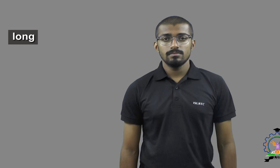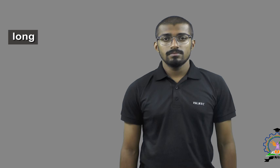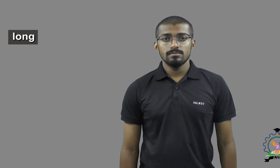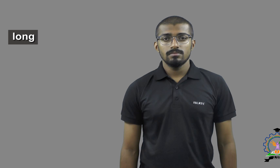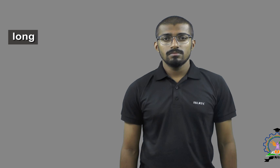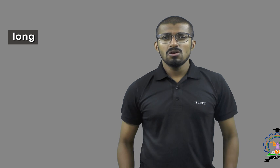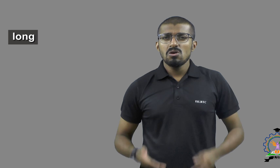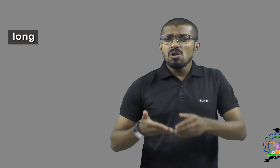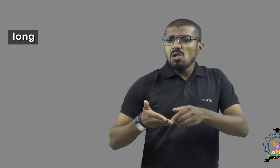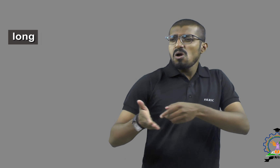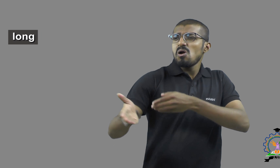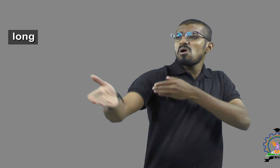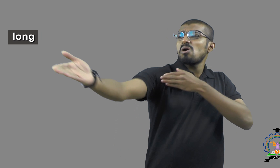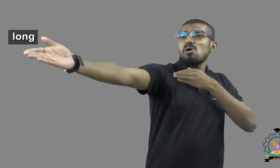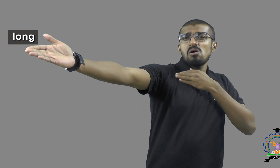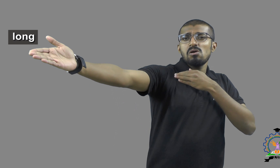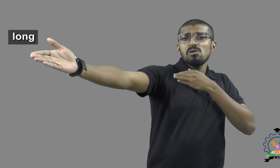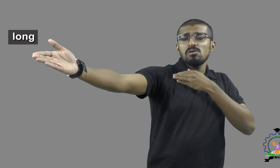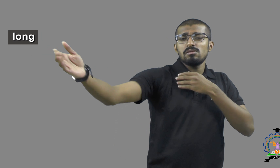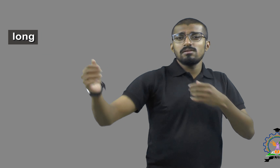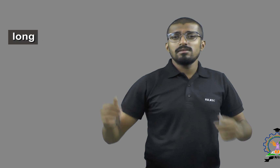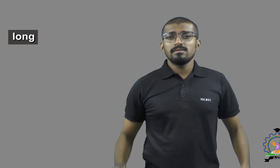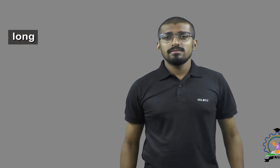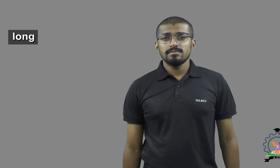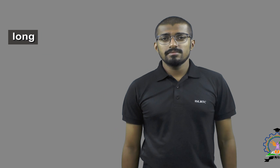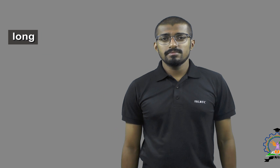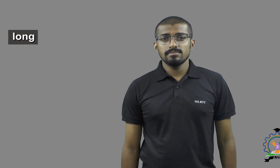Long